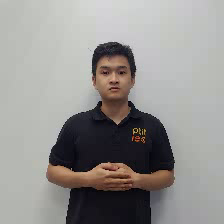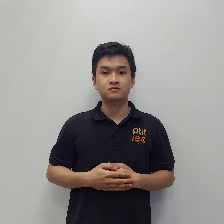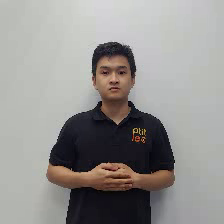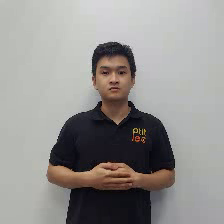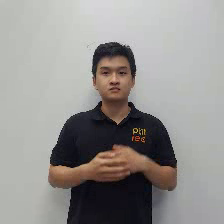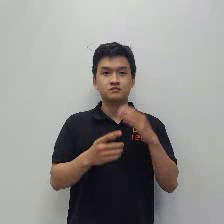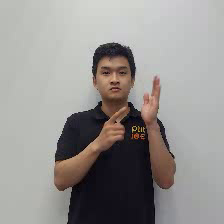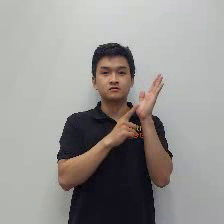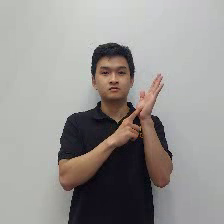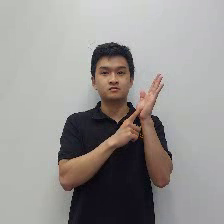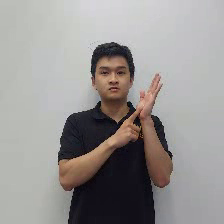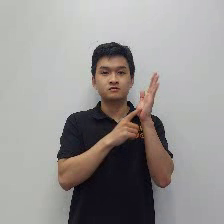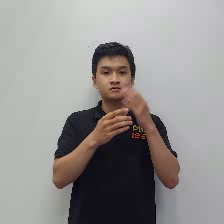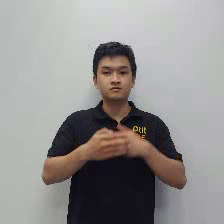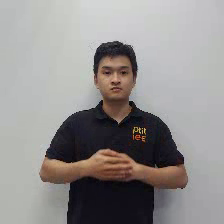Bàn tay